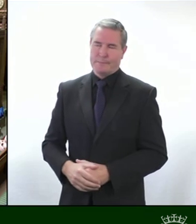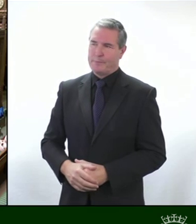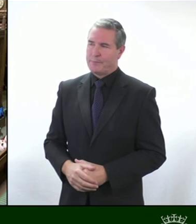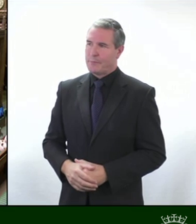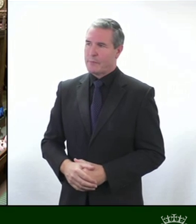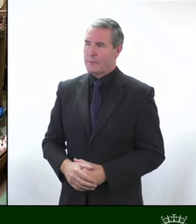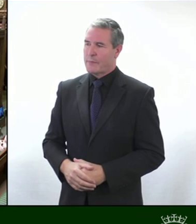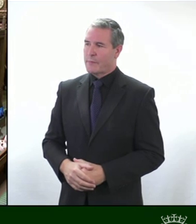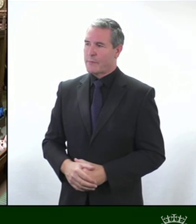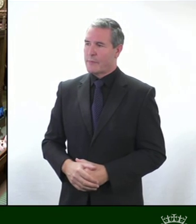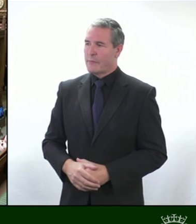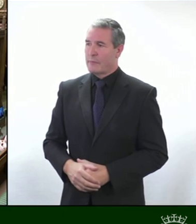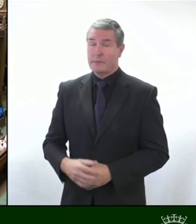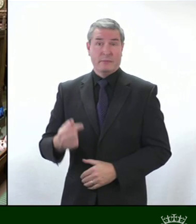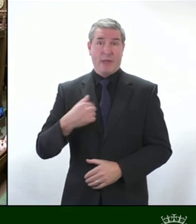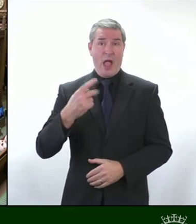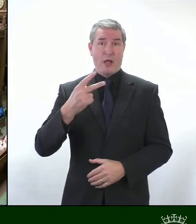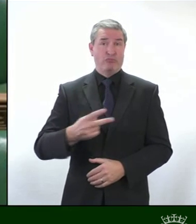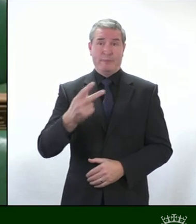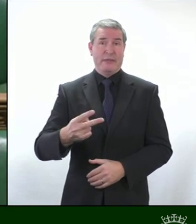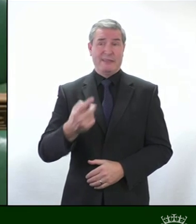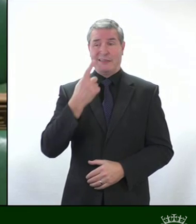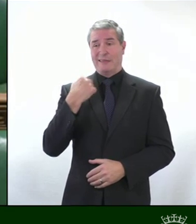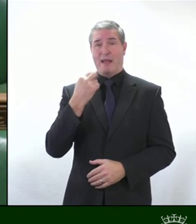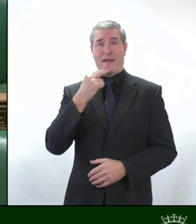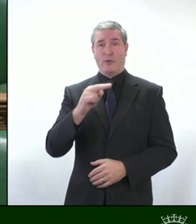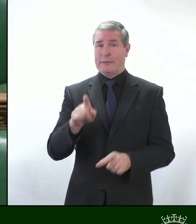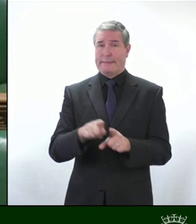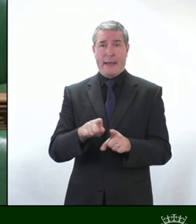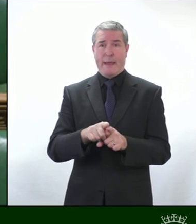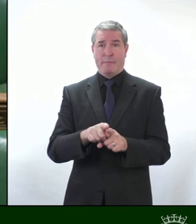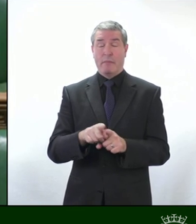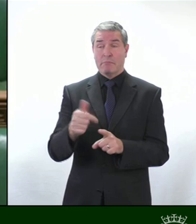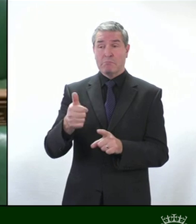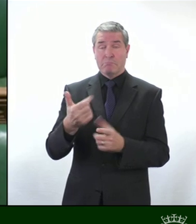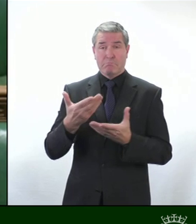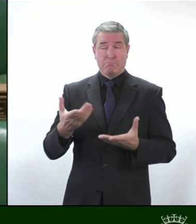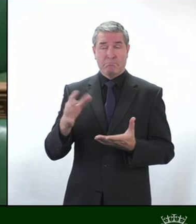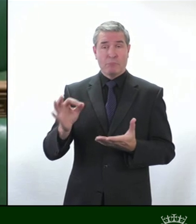I am grateful to my hon. Friend, and I repeat what I said to the House several times yesterday afternoon.